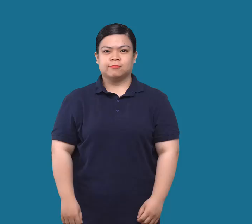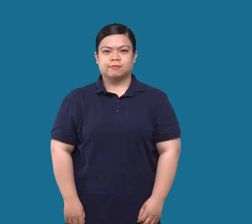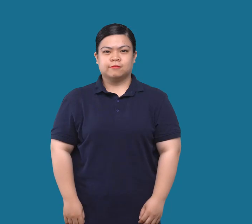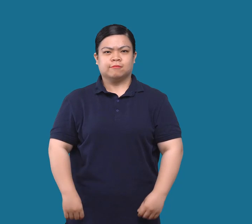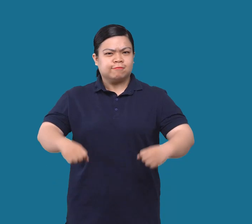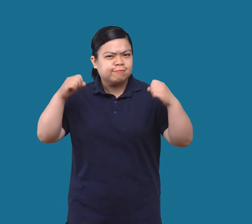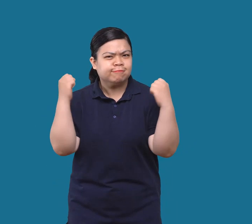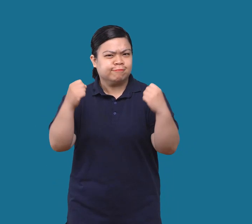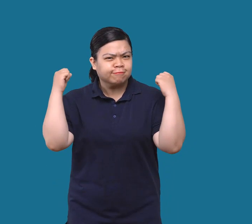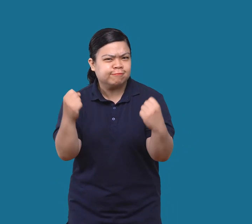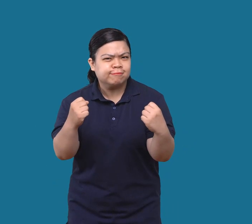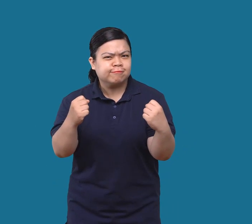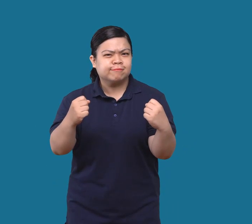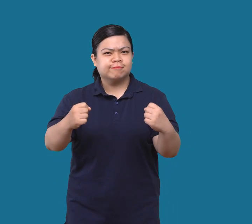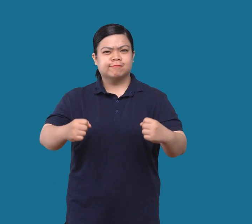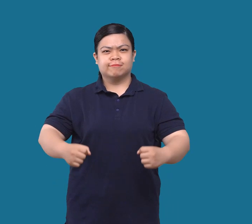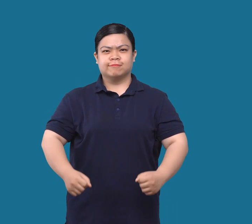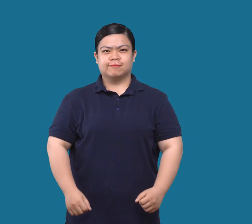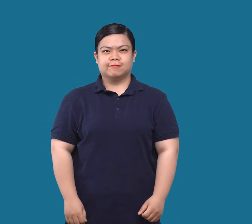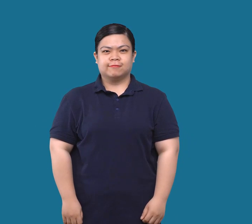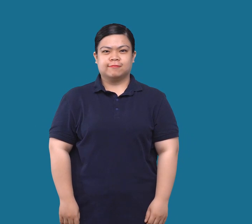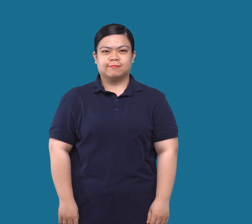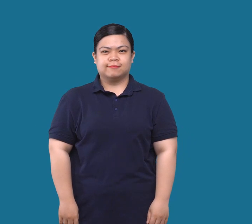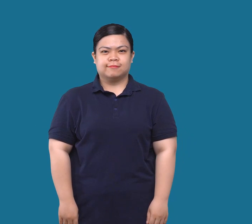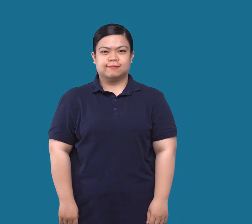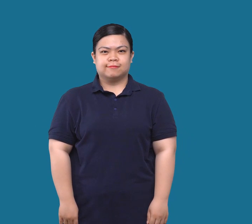phấn đấu